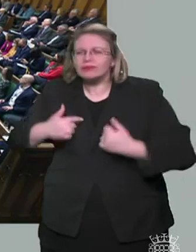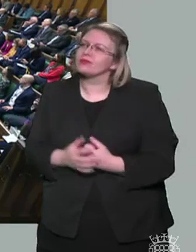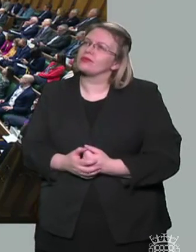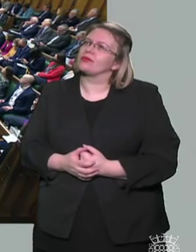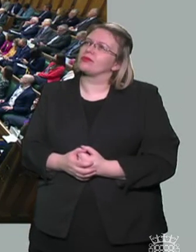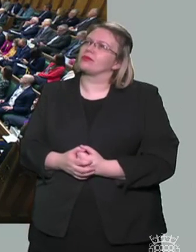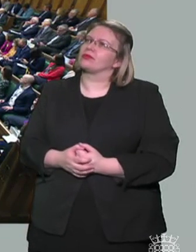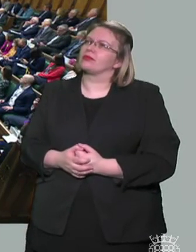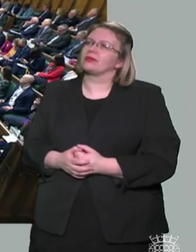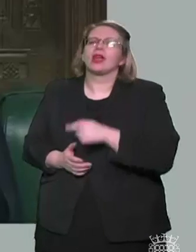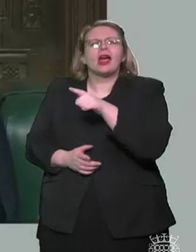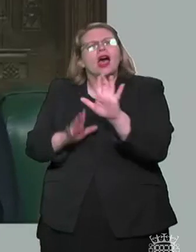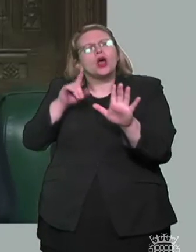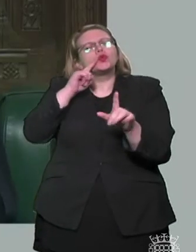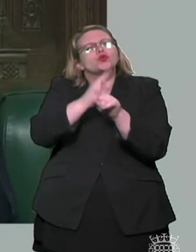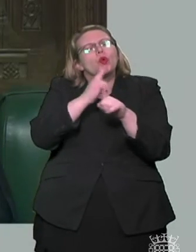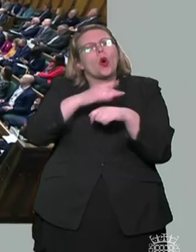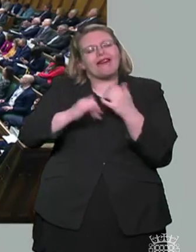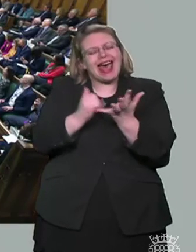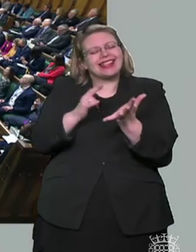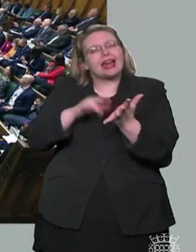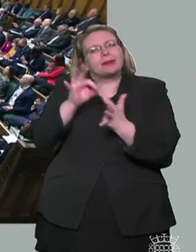Just for the record, it is the Scottish national party.